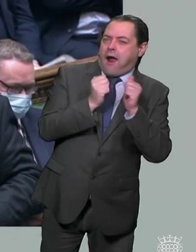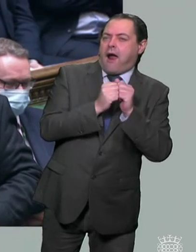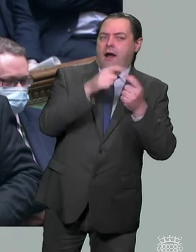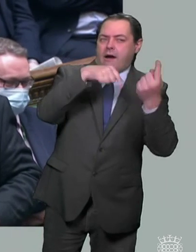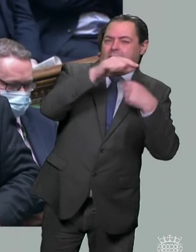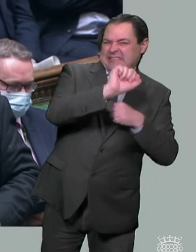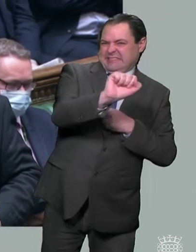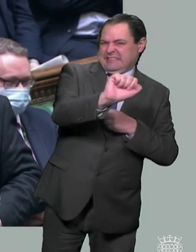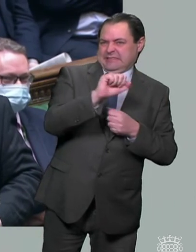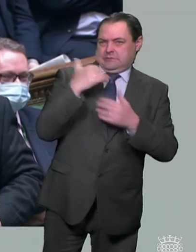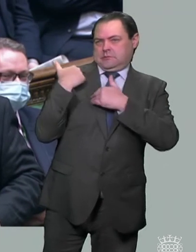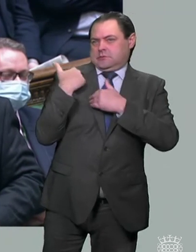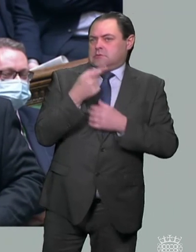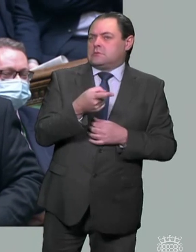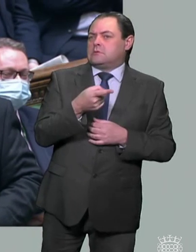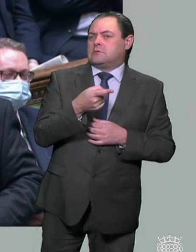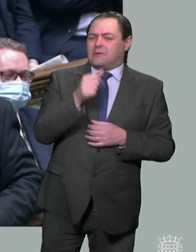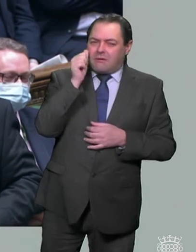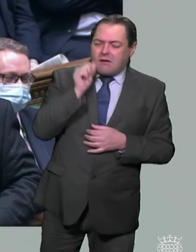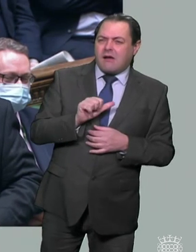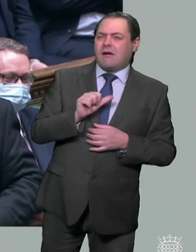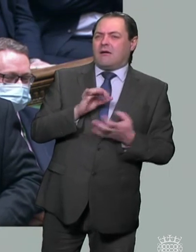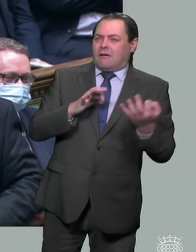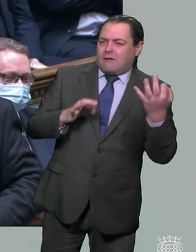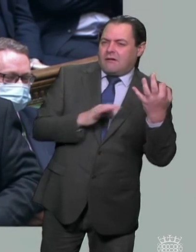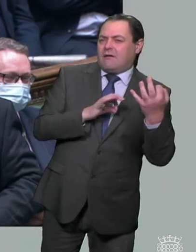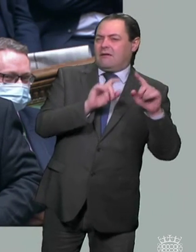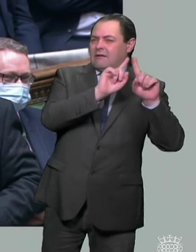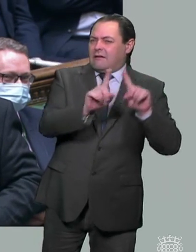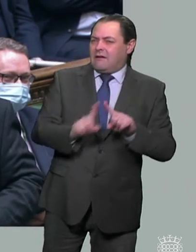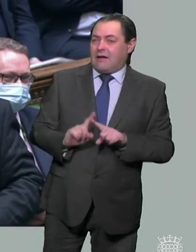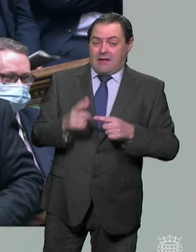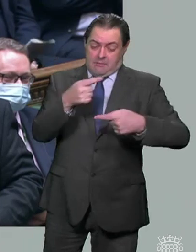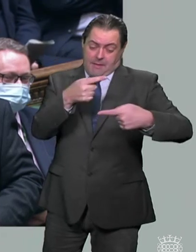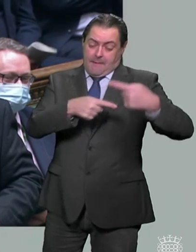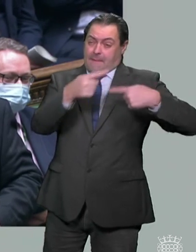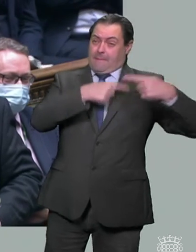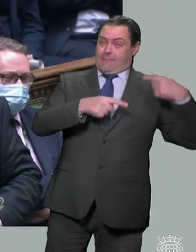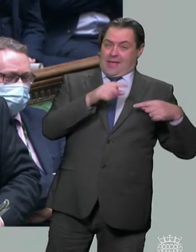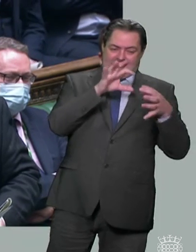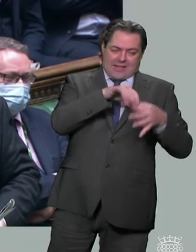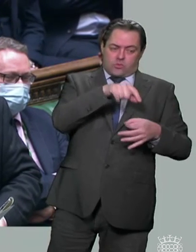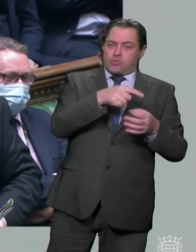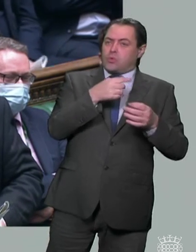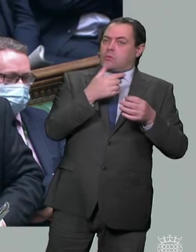The trail of sleaze and scandal all leads back to the funding of the Conservative party.